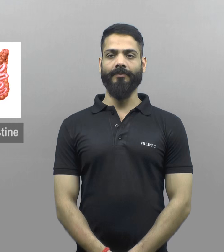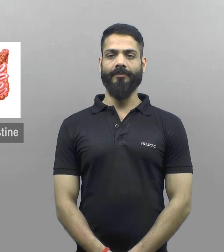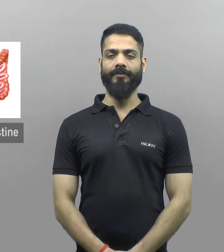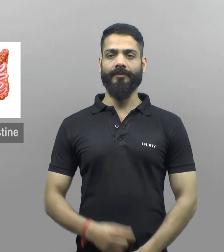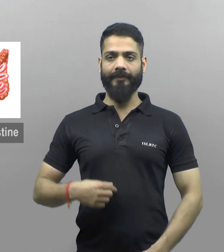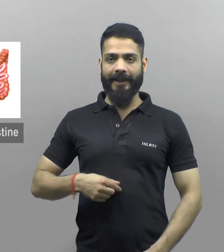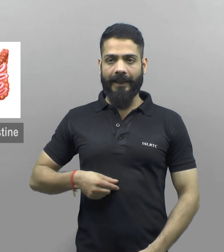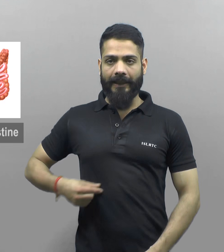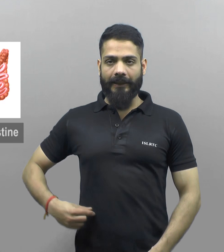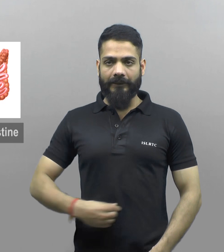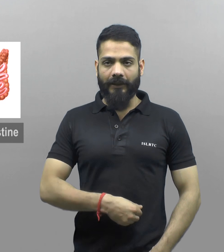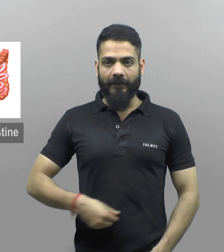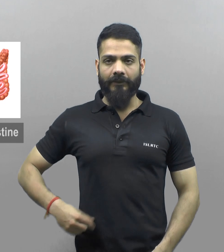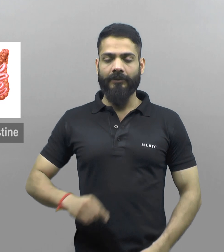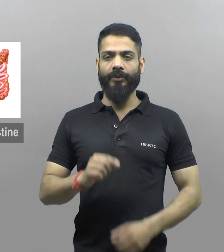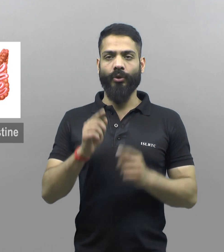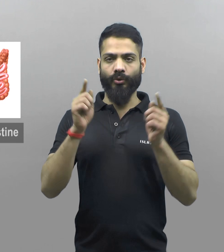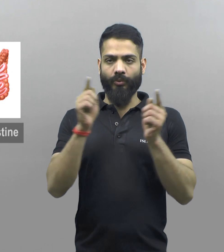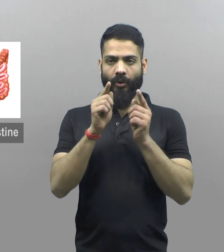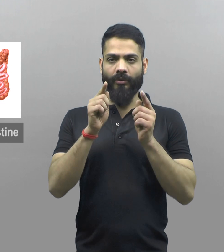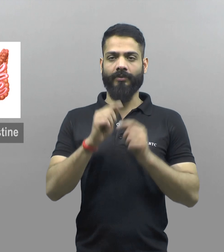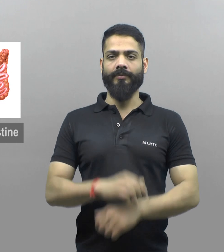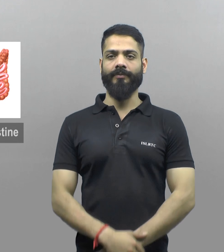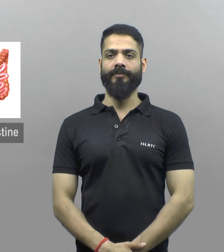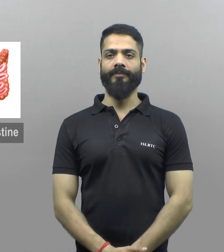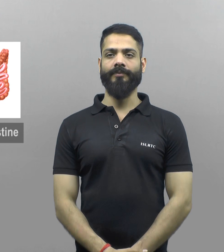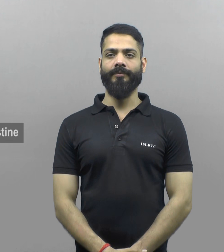Small Intestine